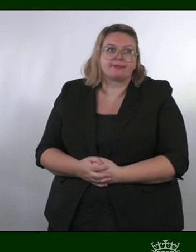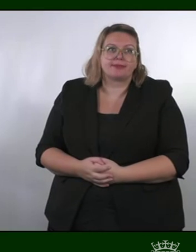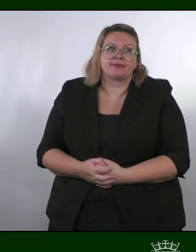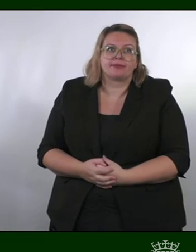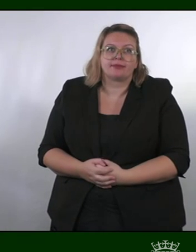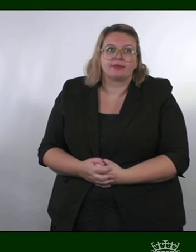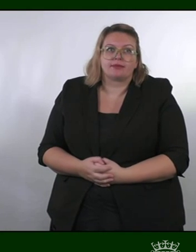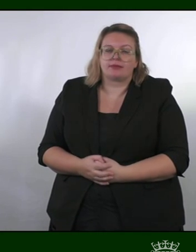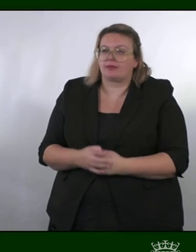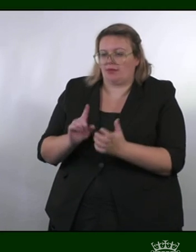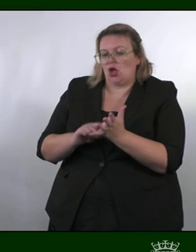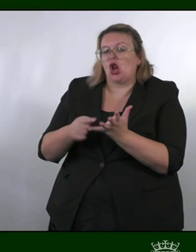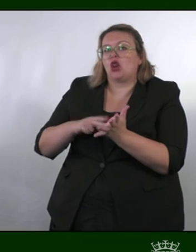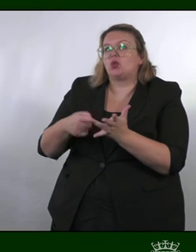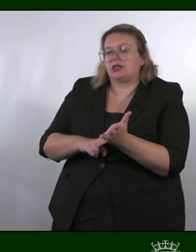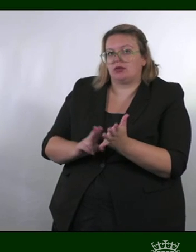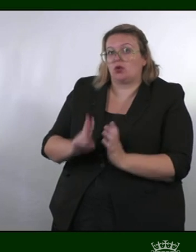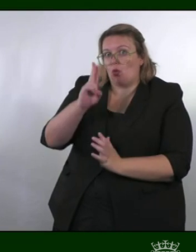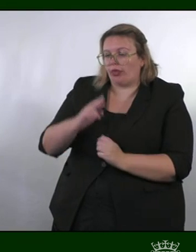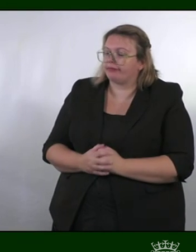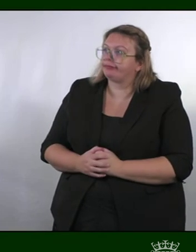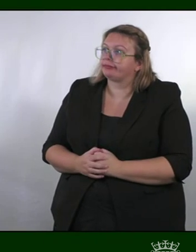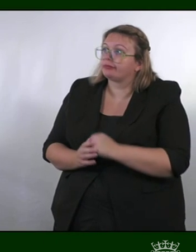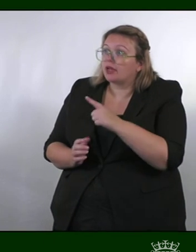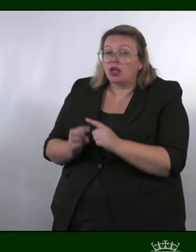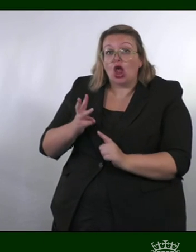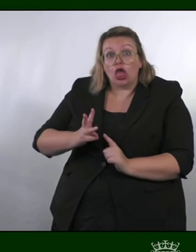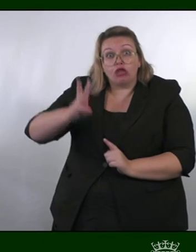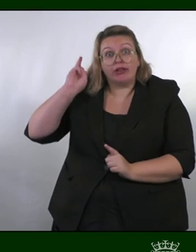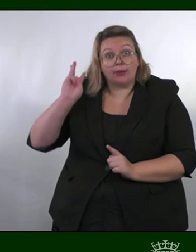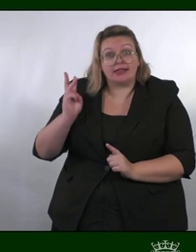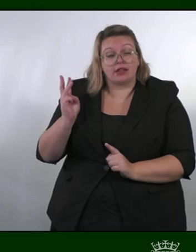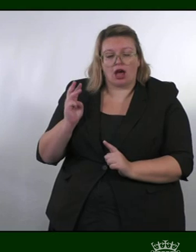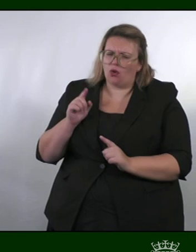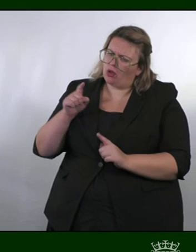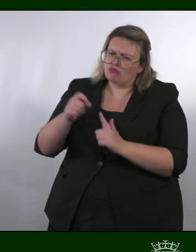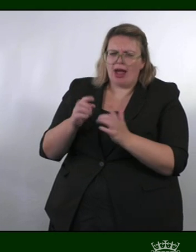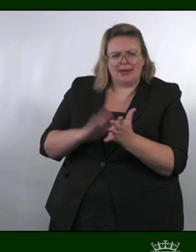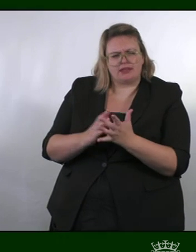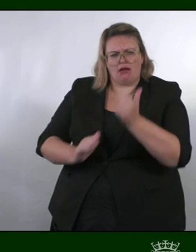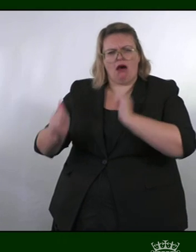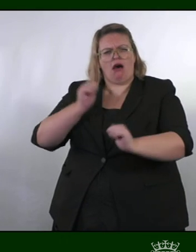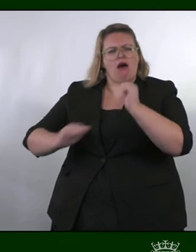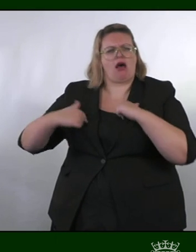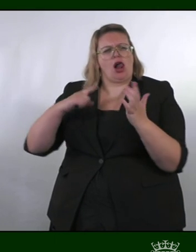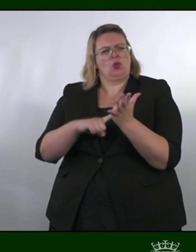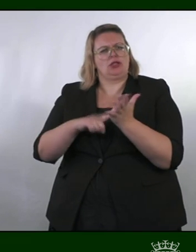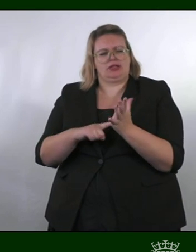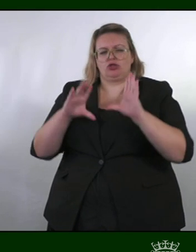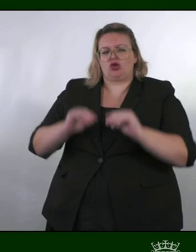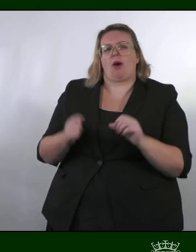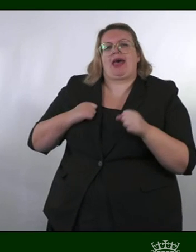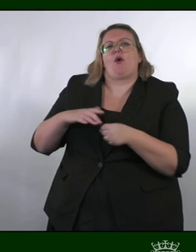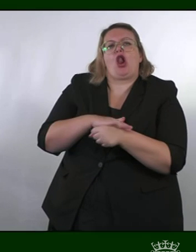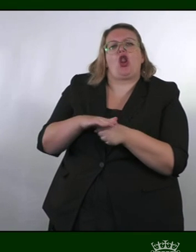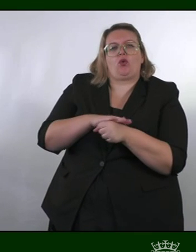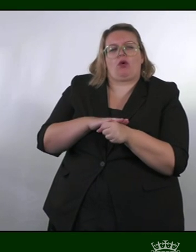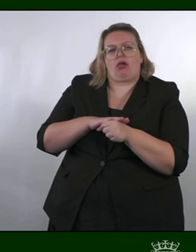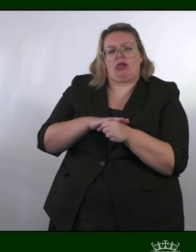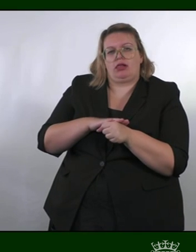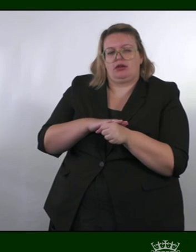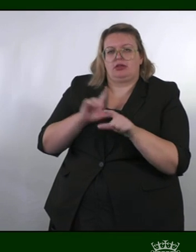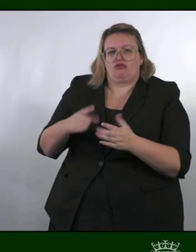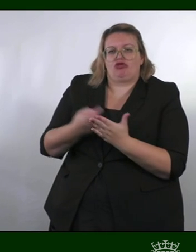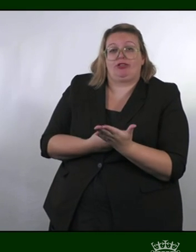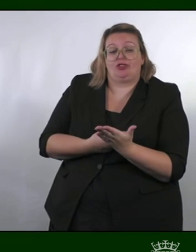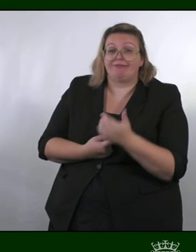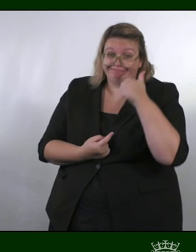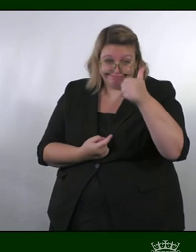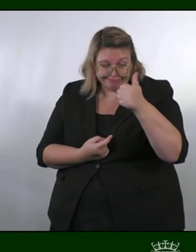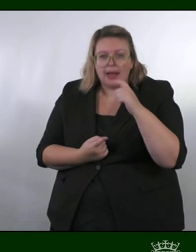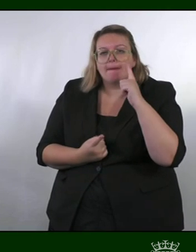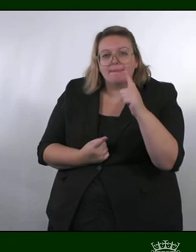Three weeks ago the Prime Minister stood at that Dispatch Box praising Luton as the only place to have come out of local restrictions, but praise does not pay the bills.